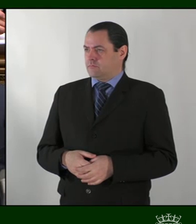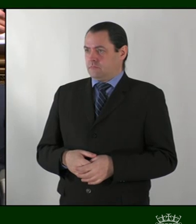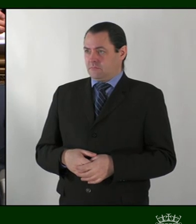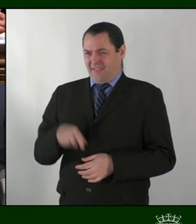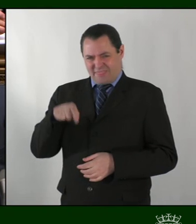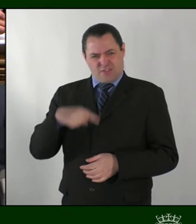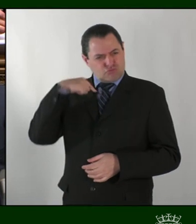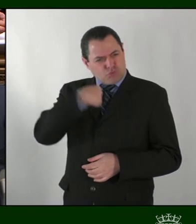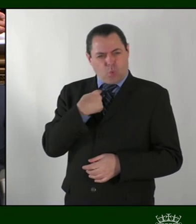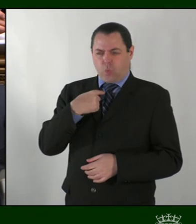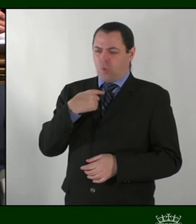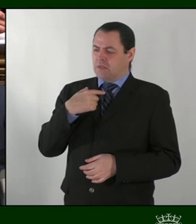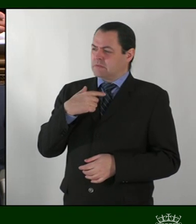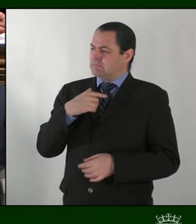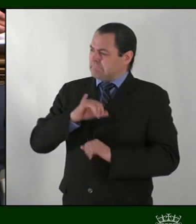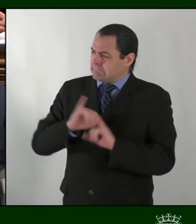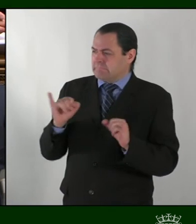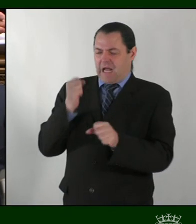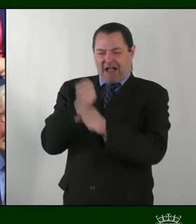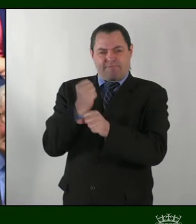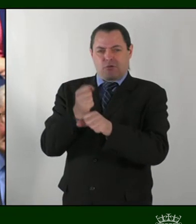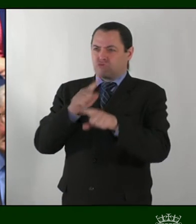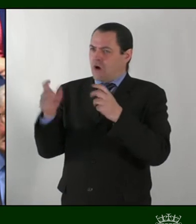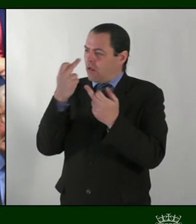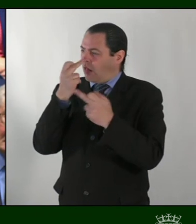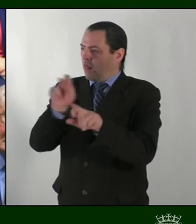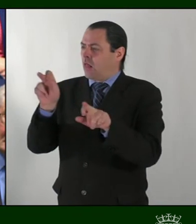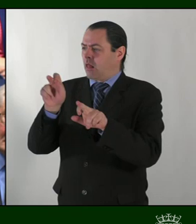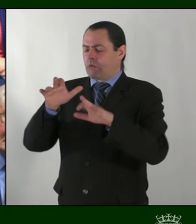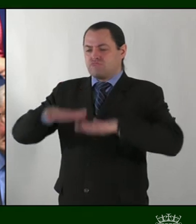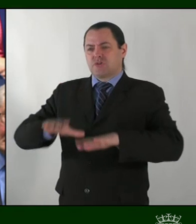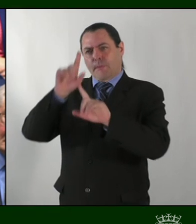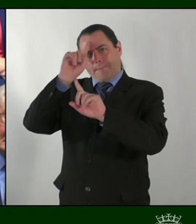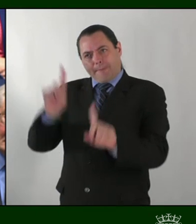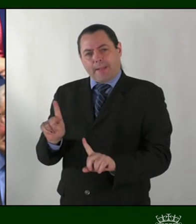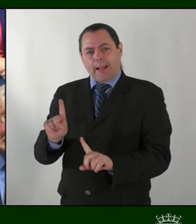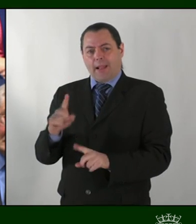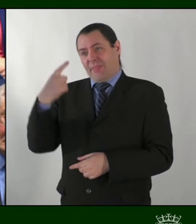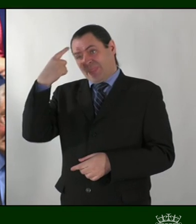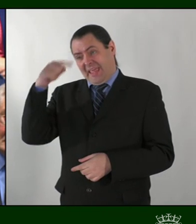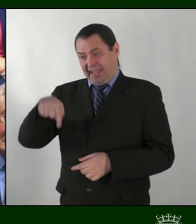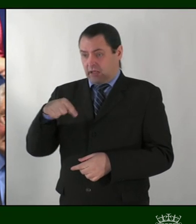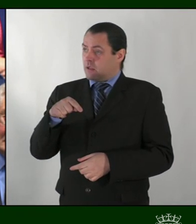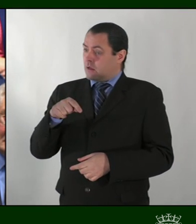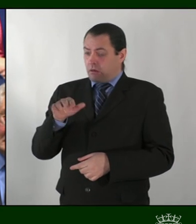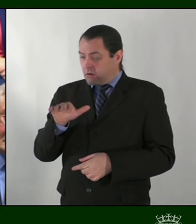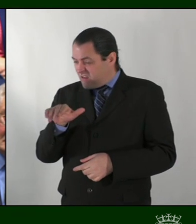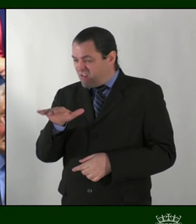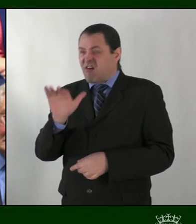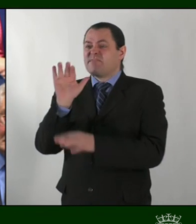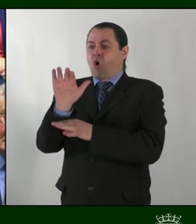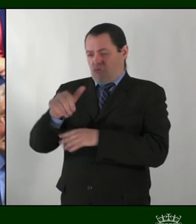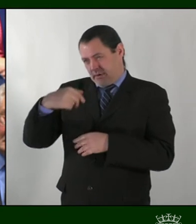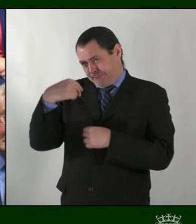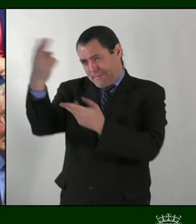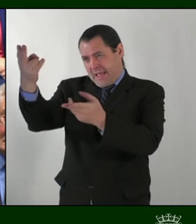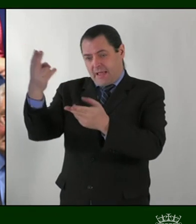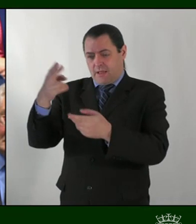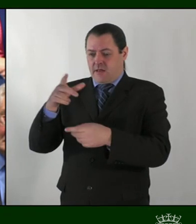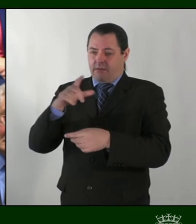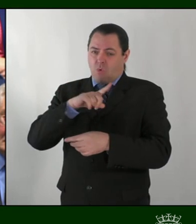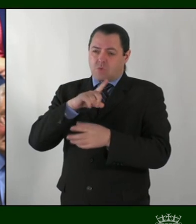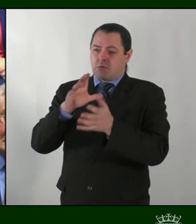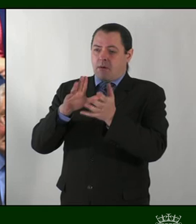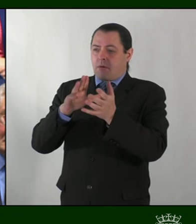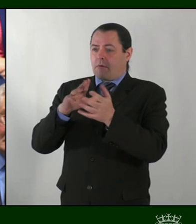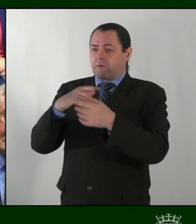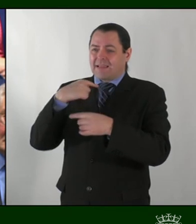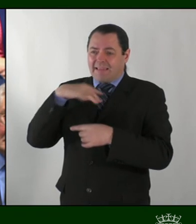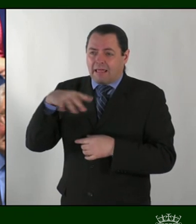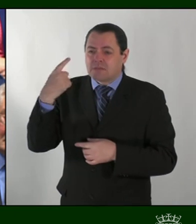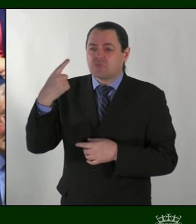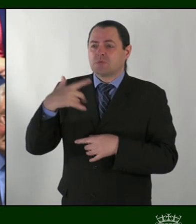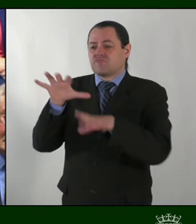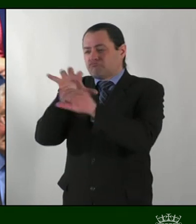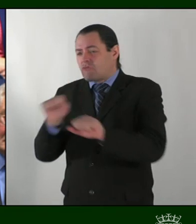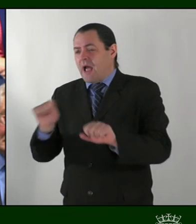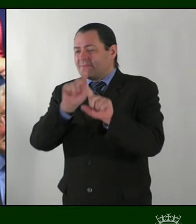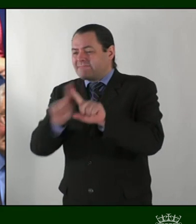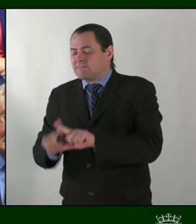This cruel and callous Government are trying to mislead the British people into thinking that they are solely deporting foreign nationals who are guilty of murder, rape and other very serious offences.